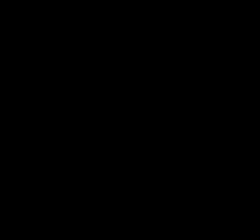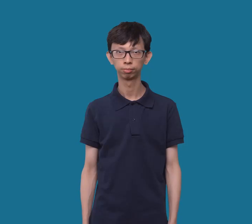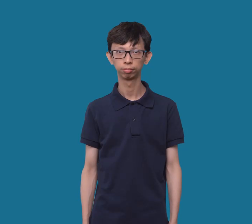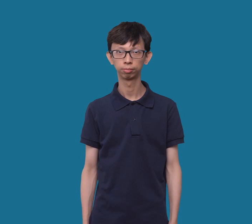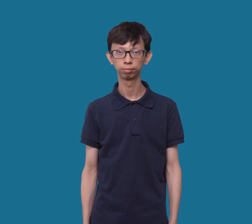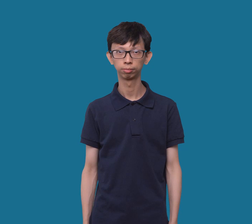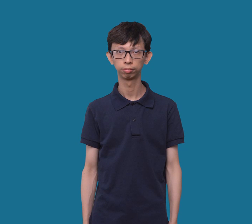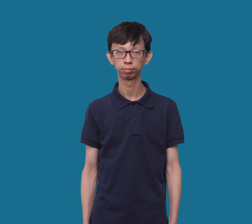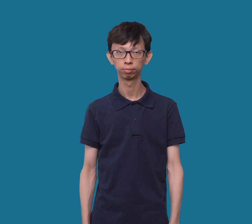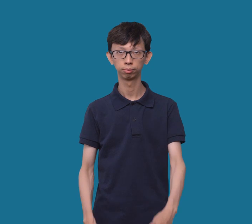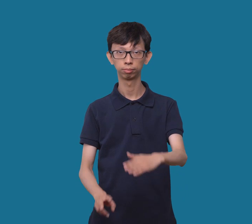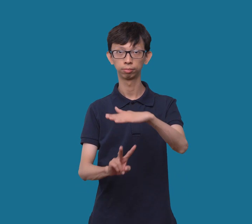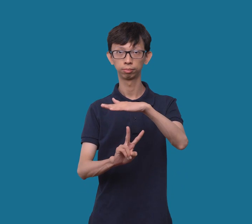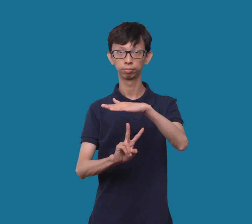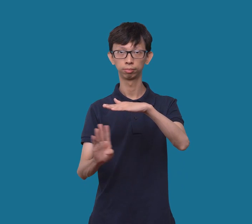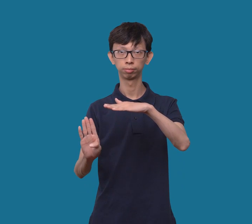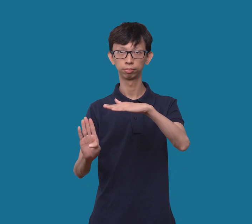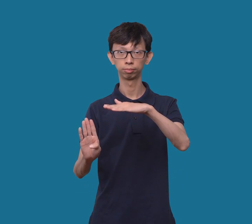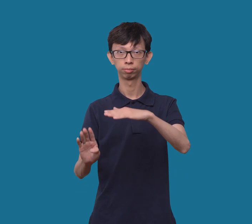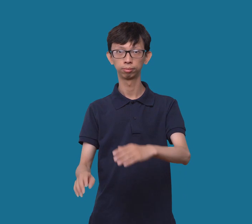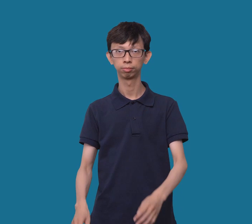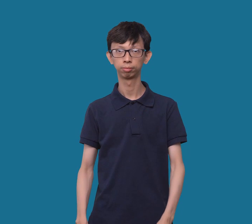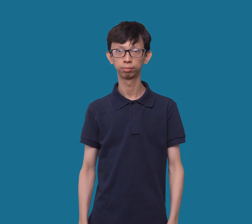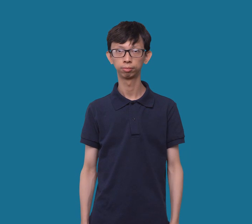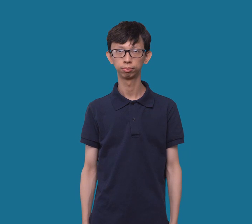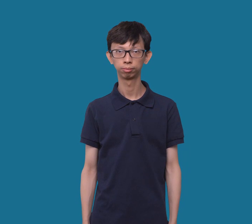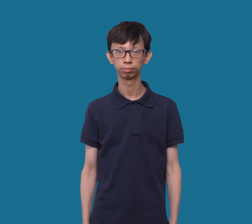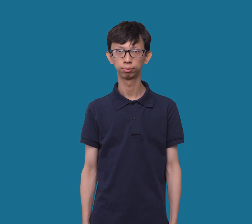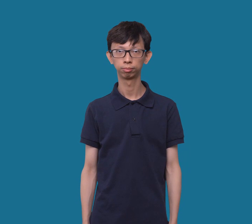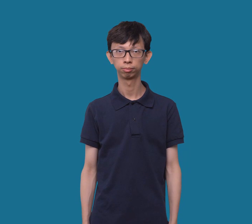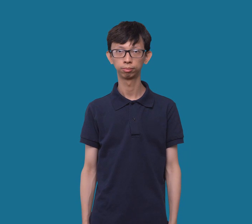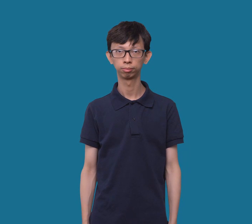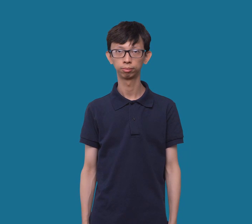văn bản